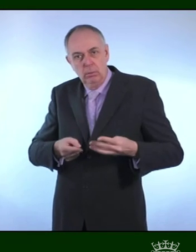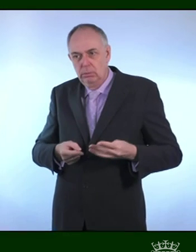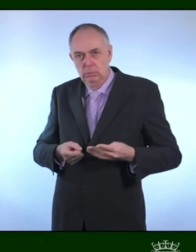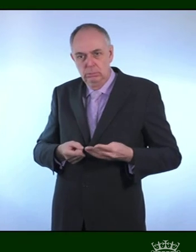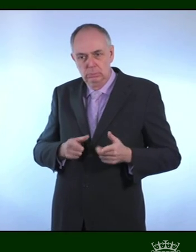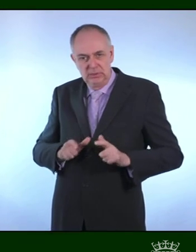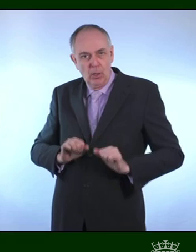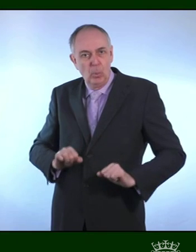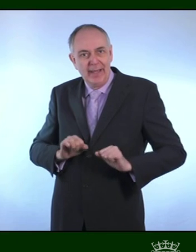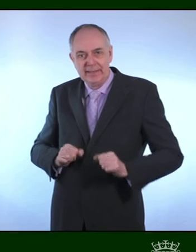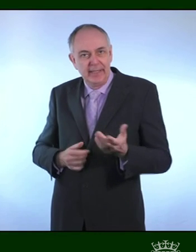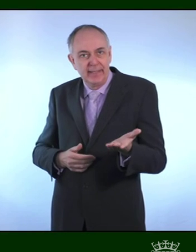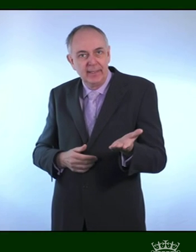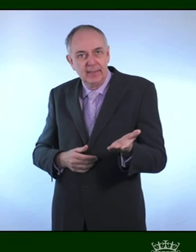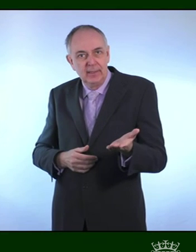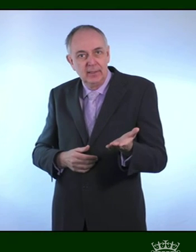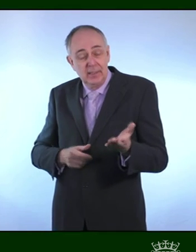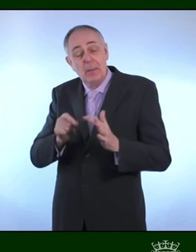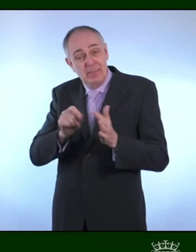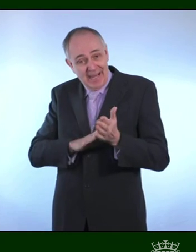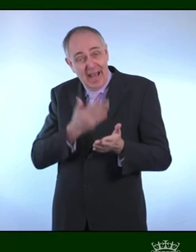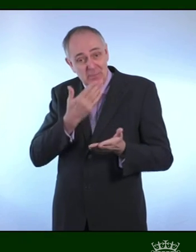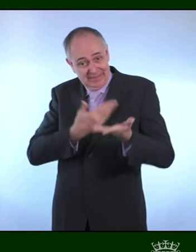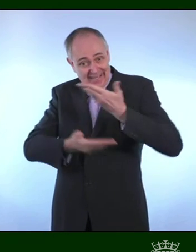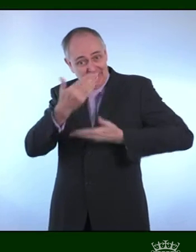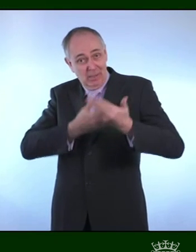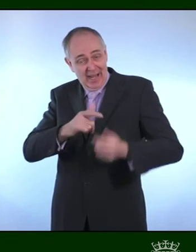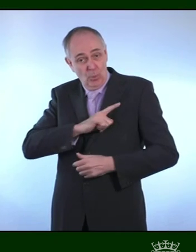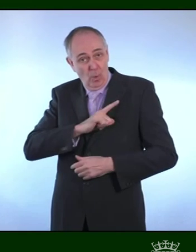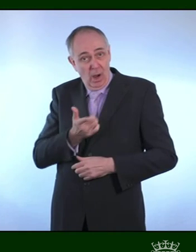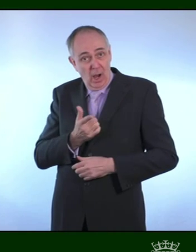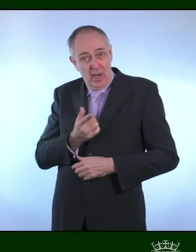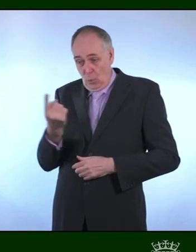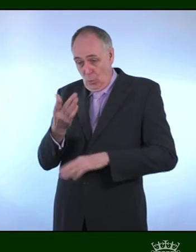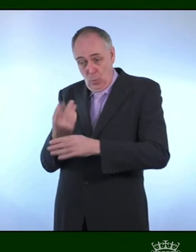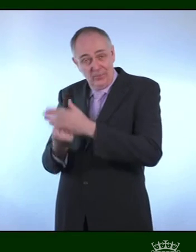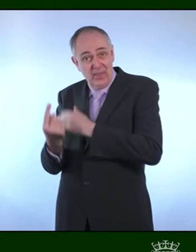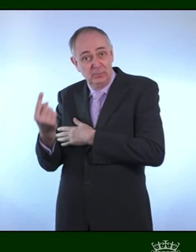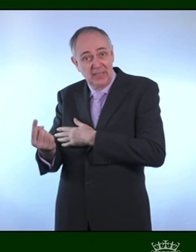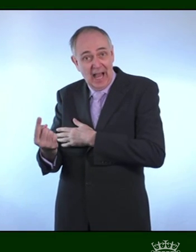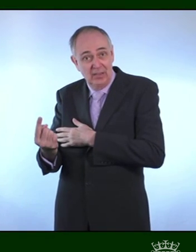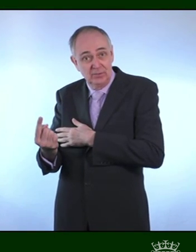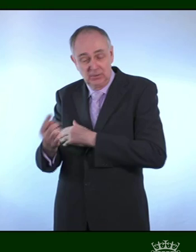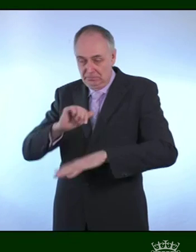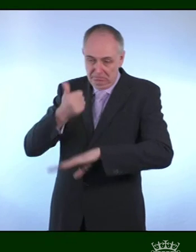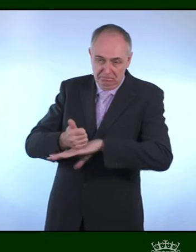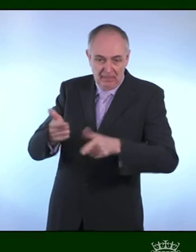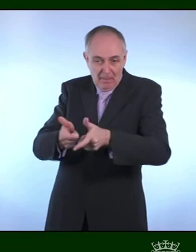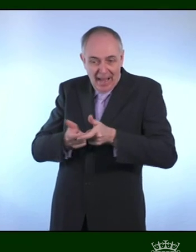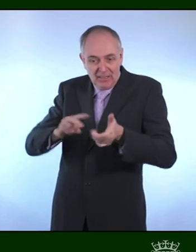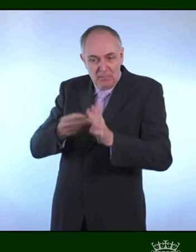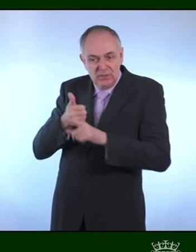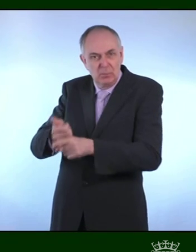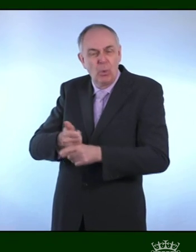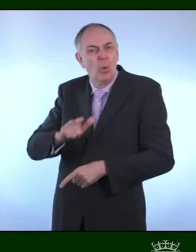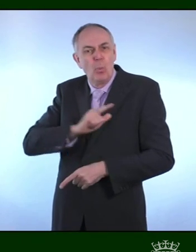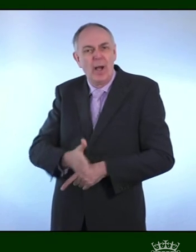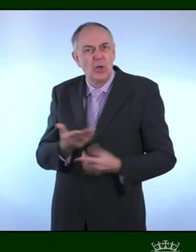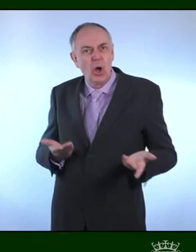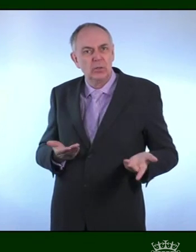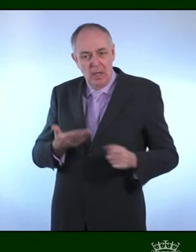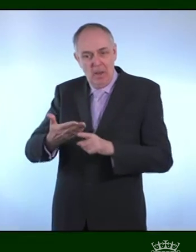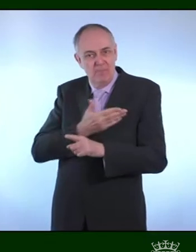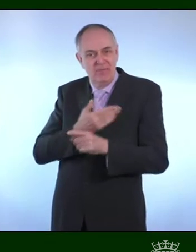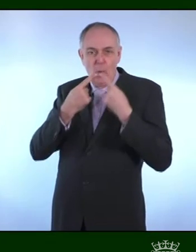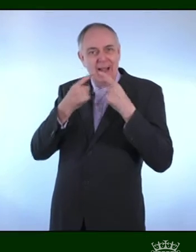Can the Prime Minister explain why a package of support for the self-employed was not put in place before we announced the lockdown?